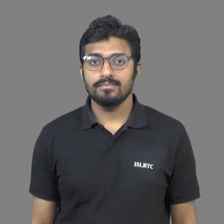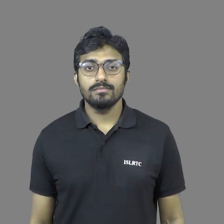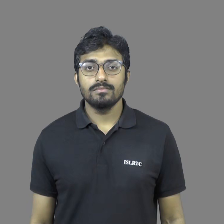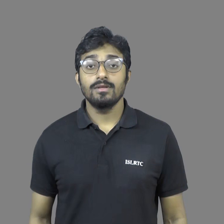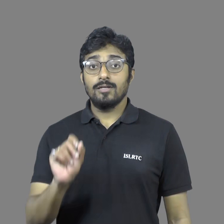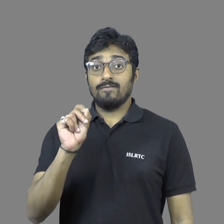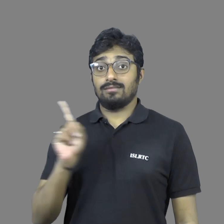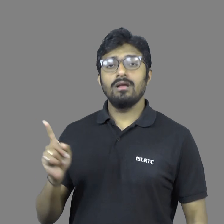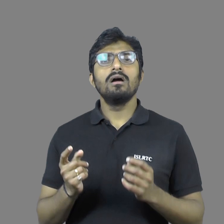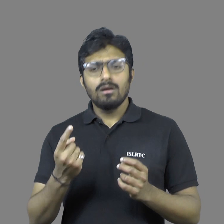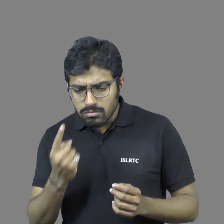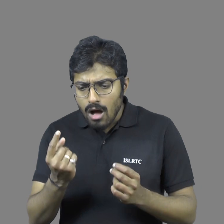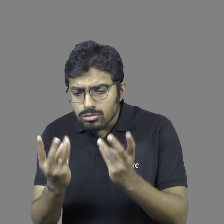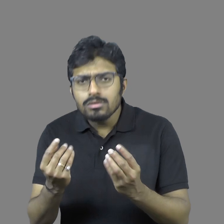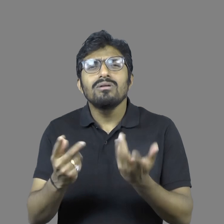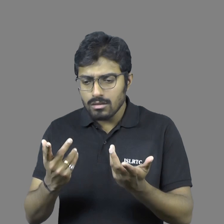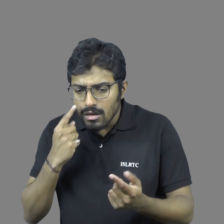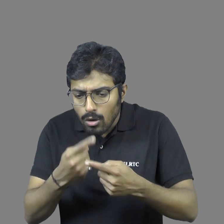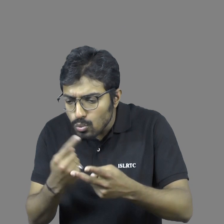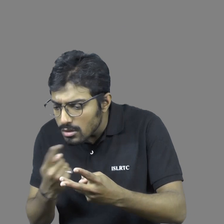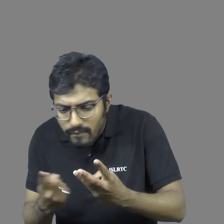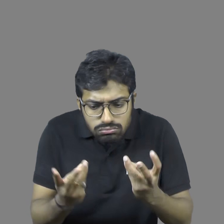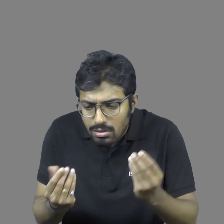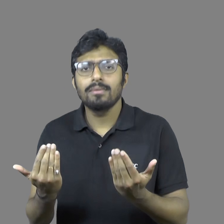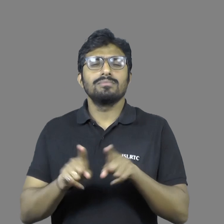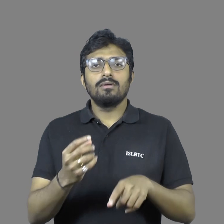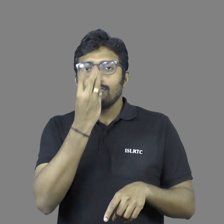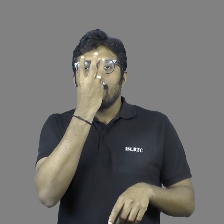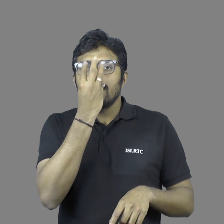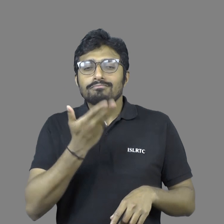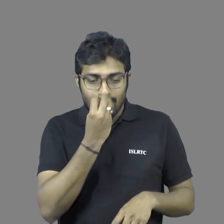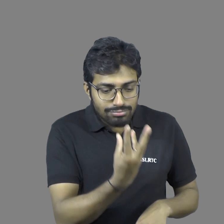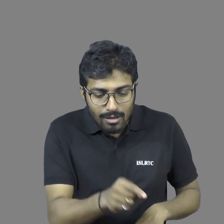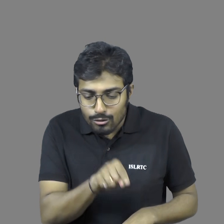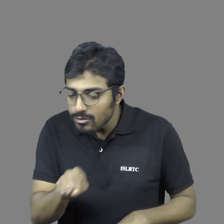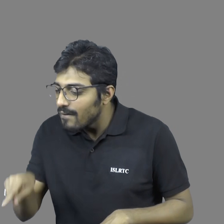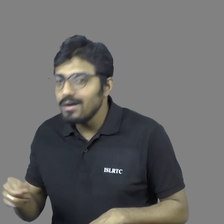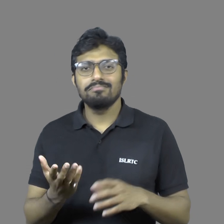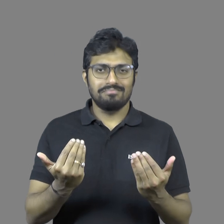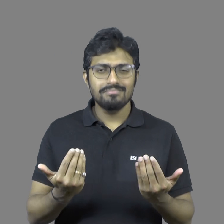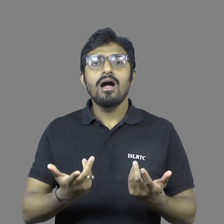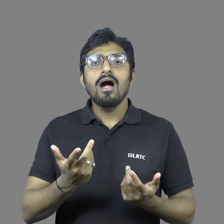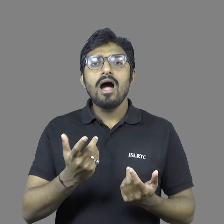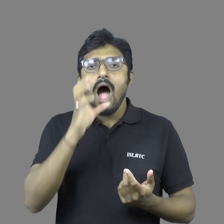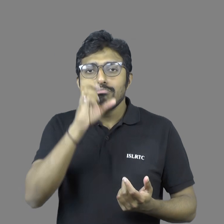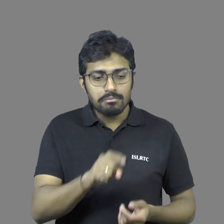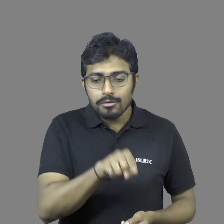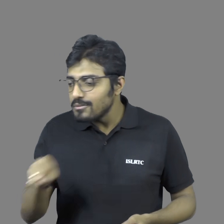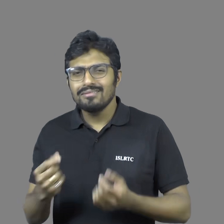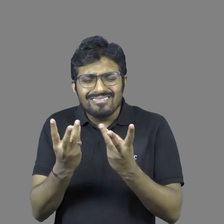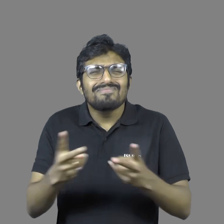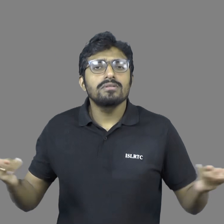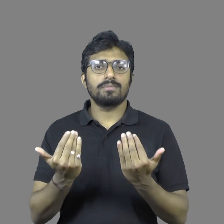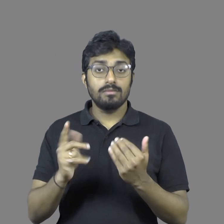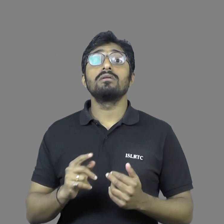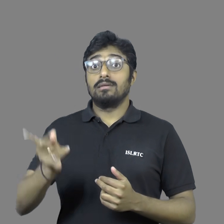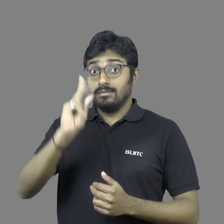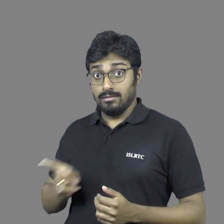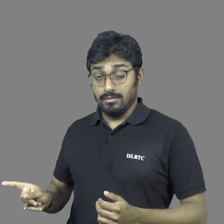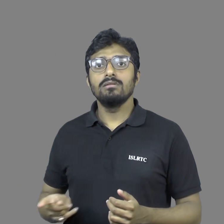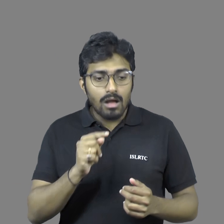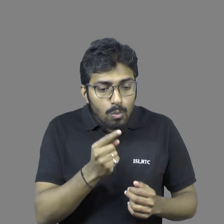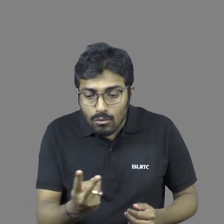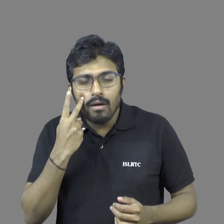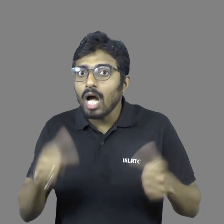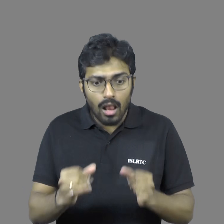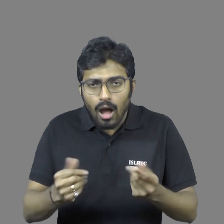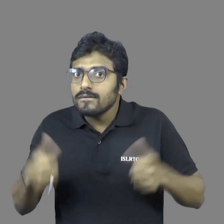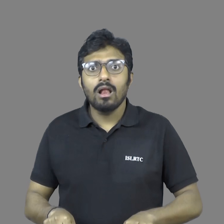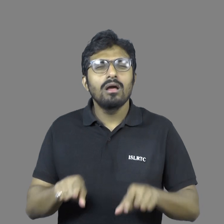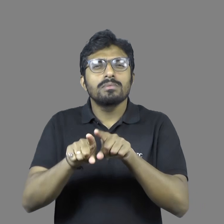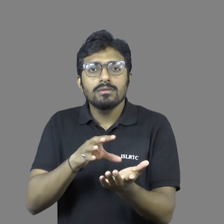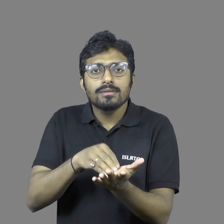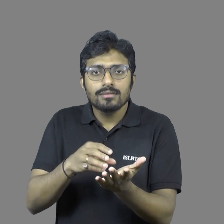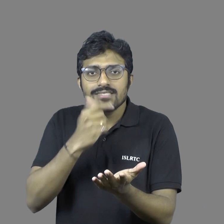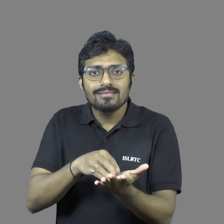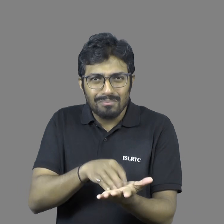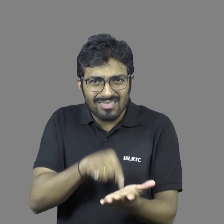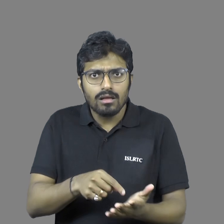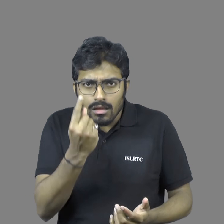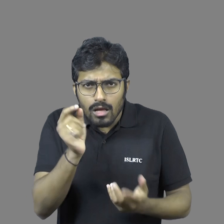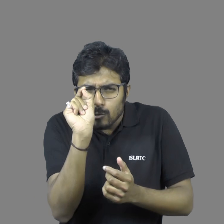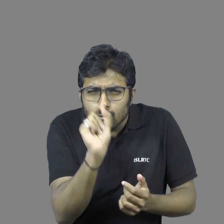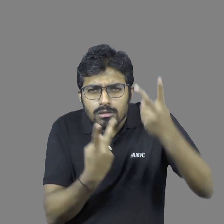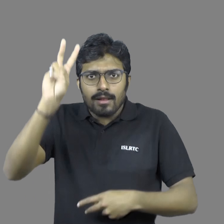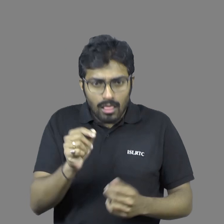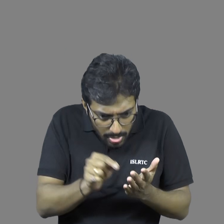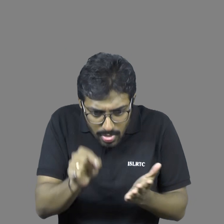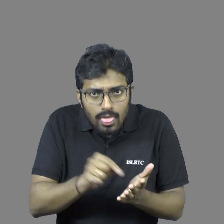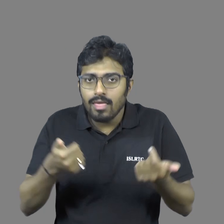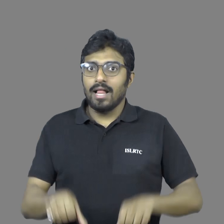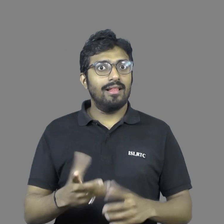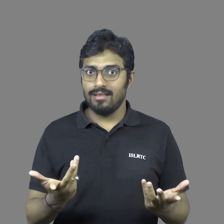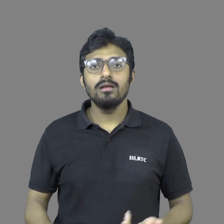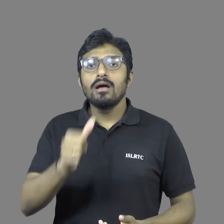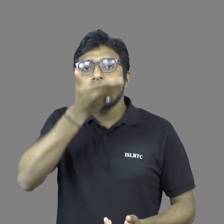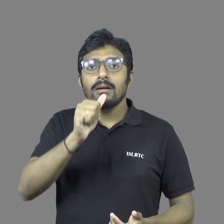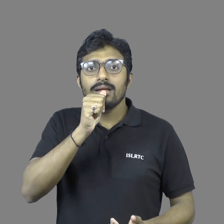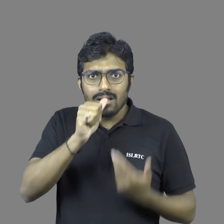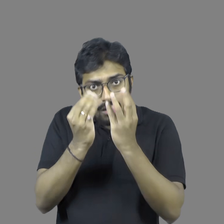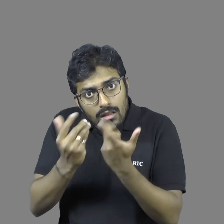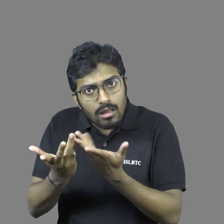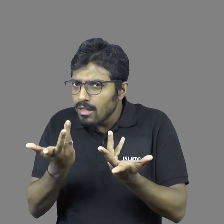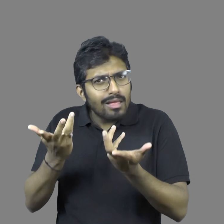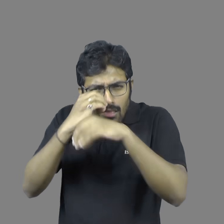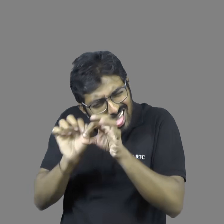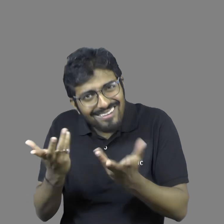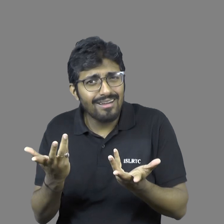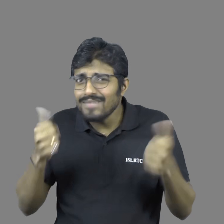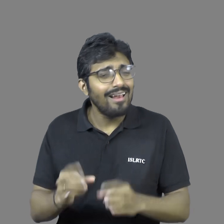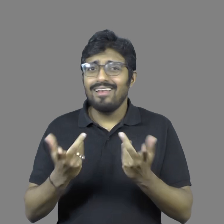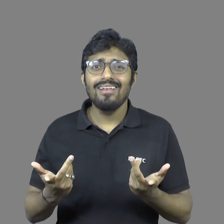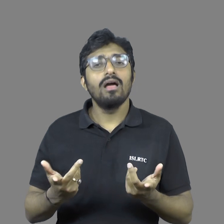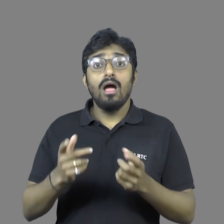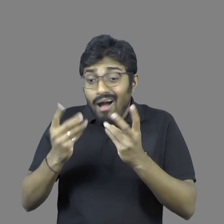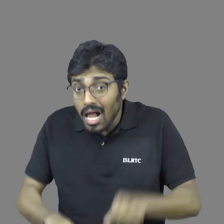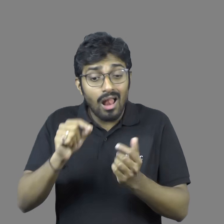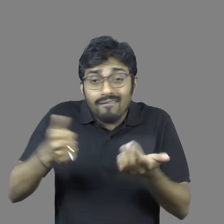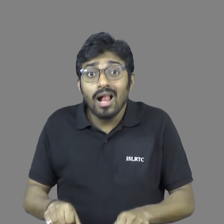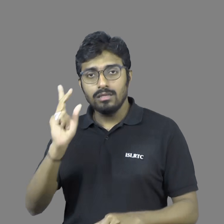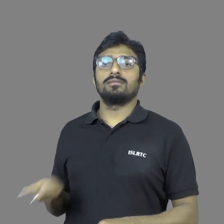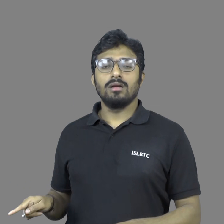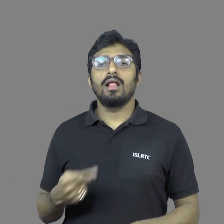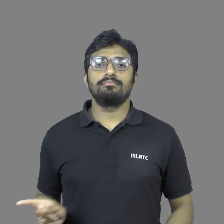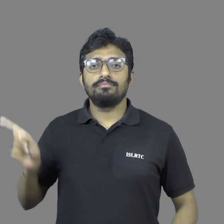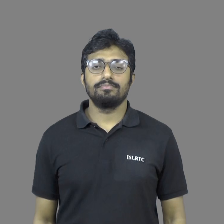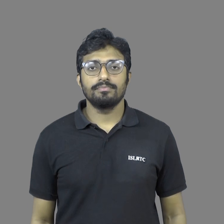Countable noun Uncountable noun